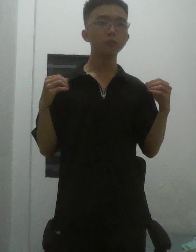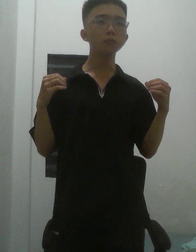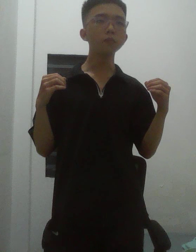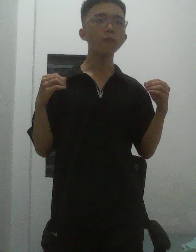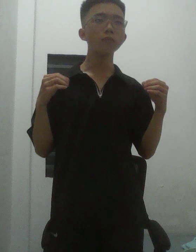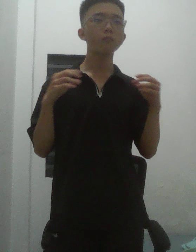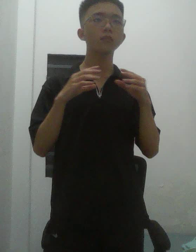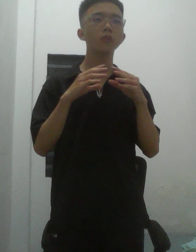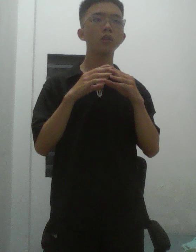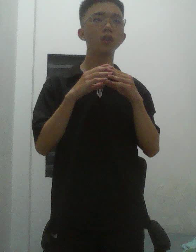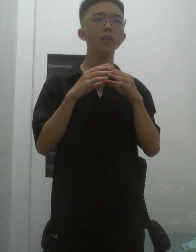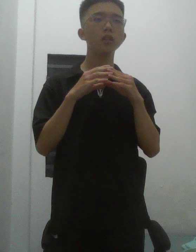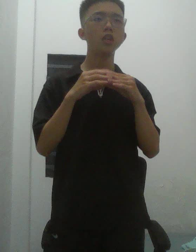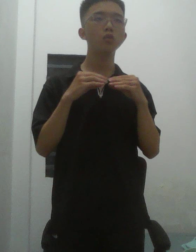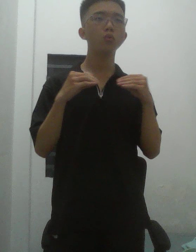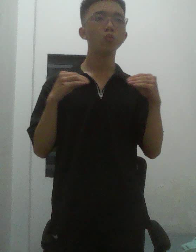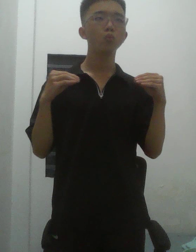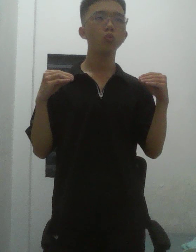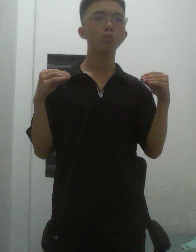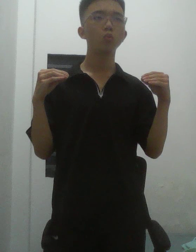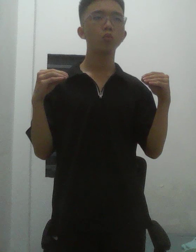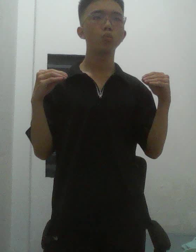nhieu